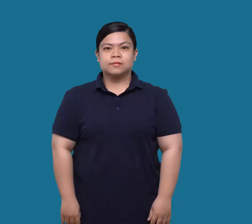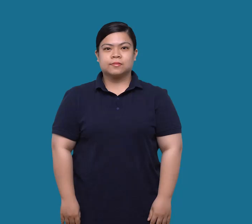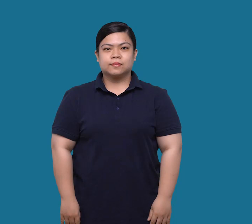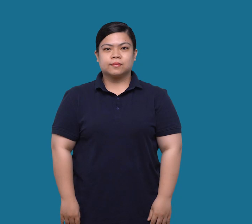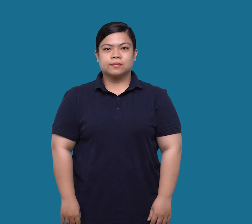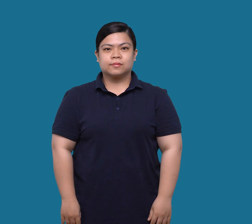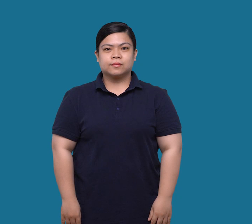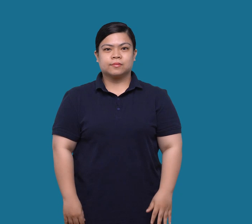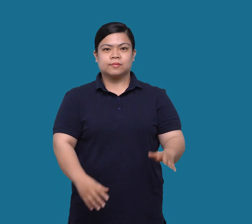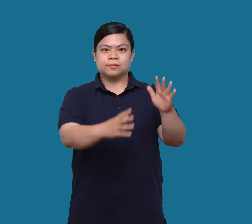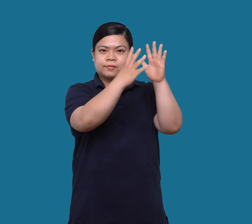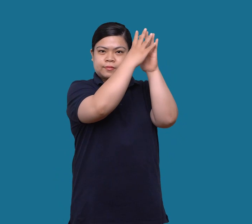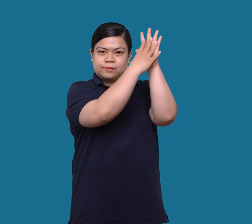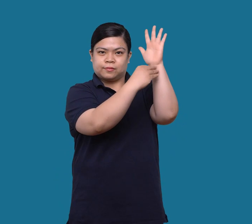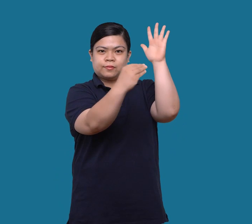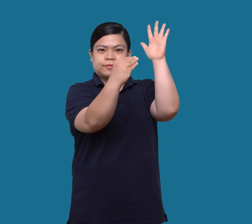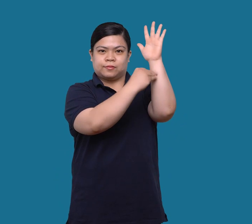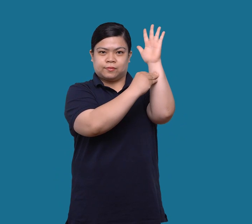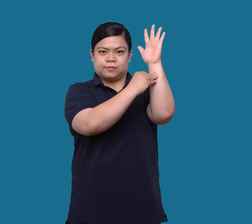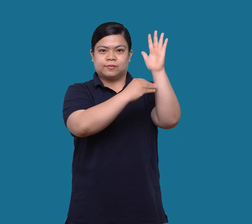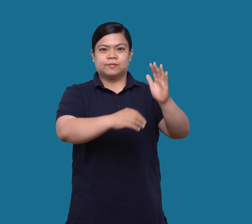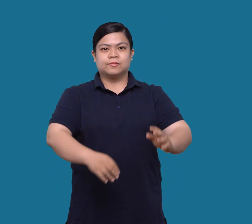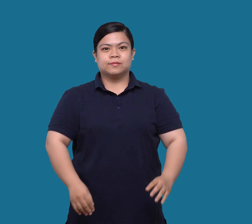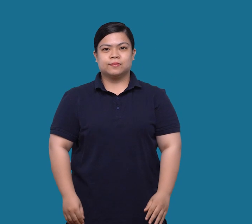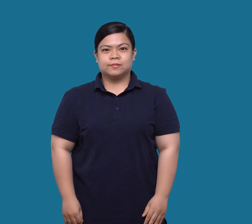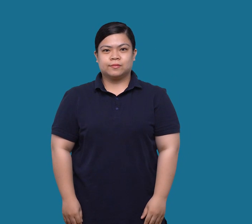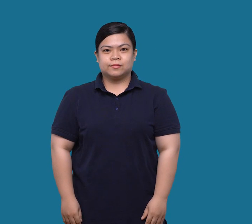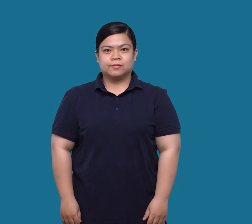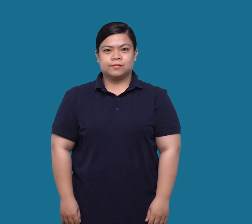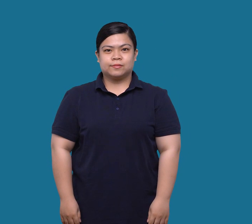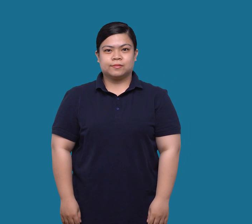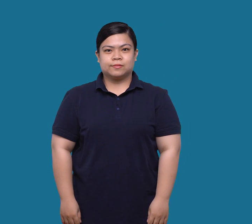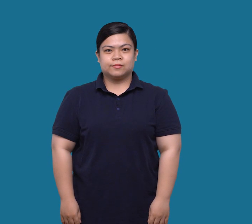kết luận